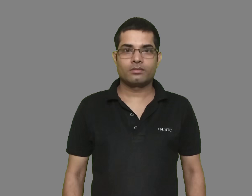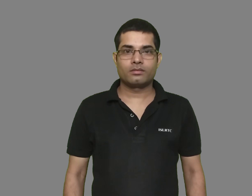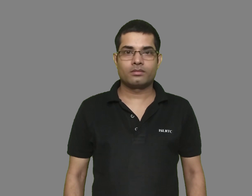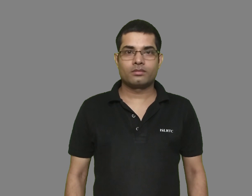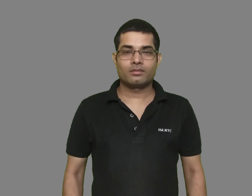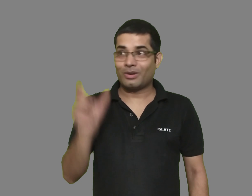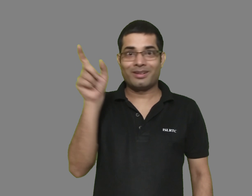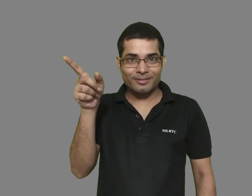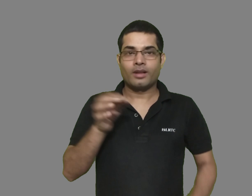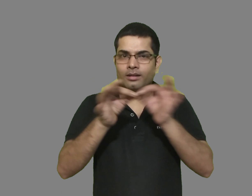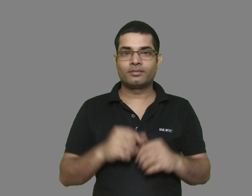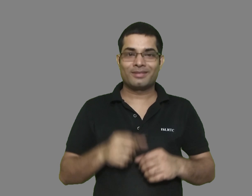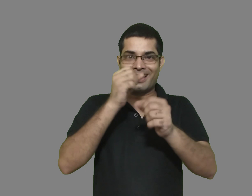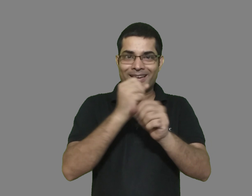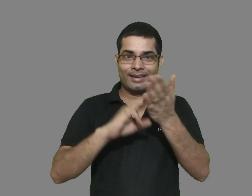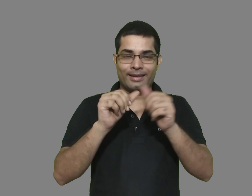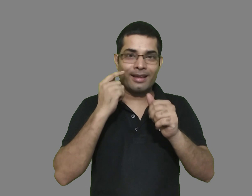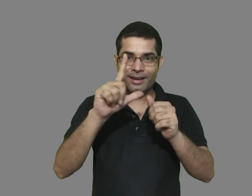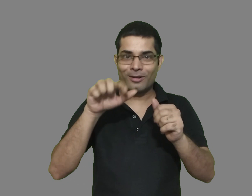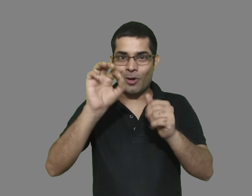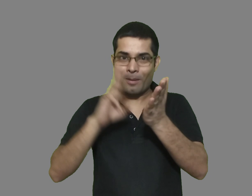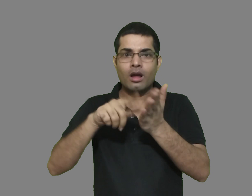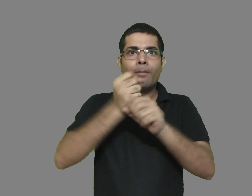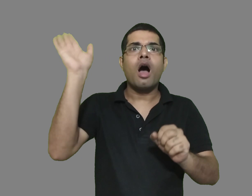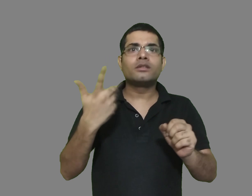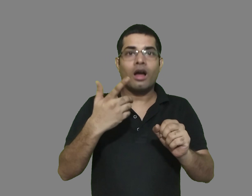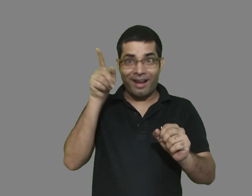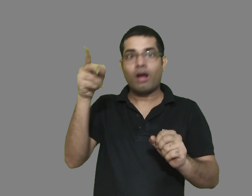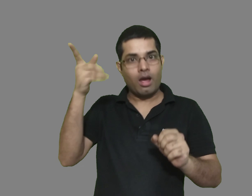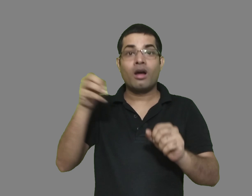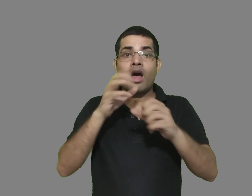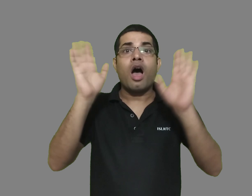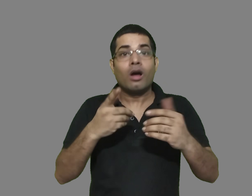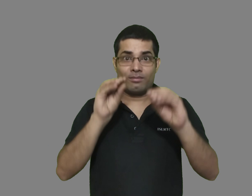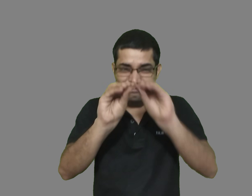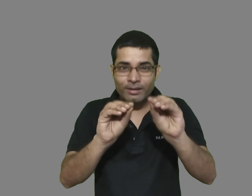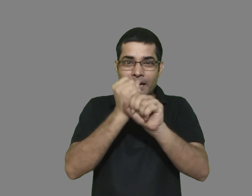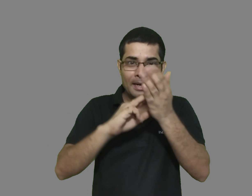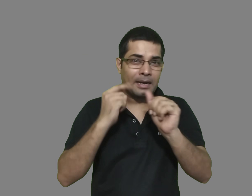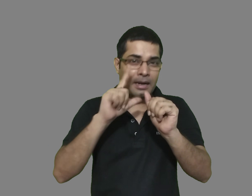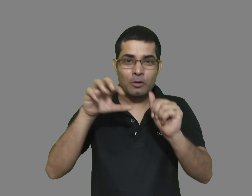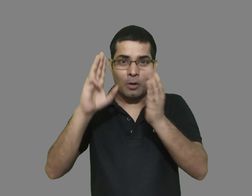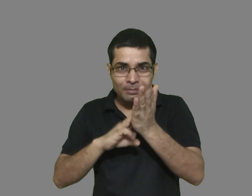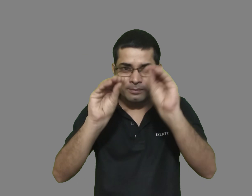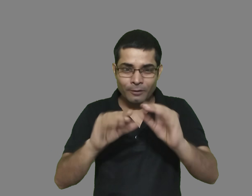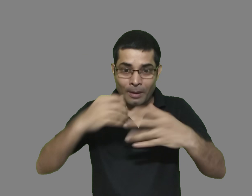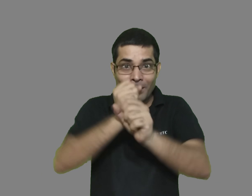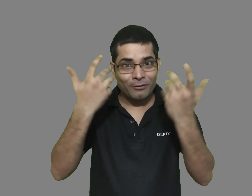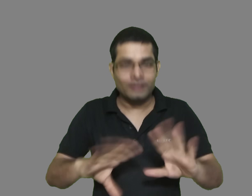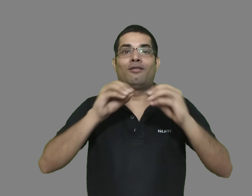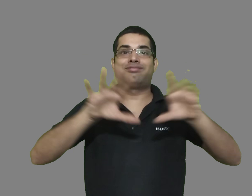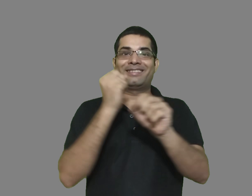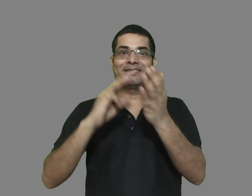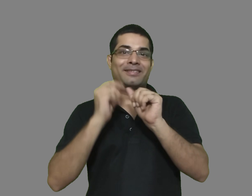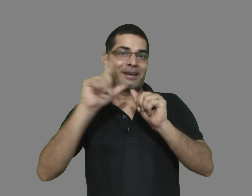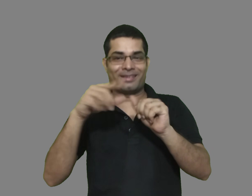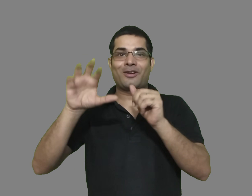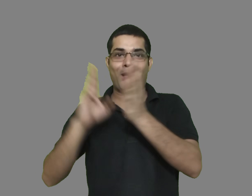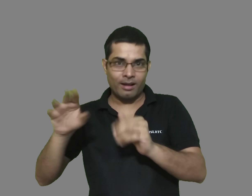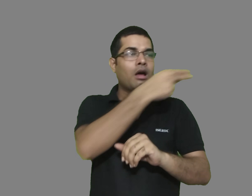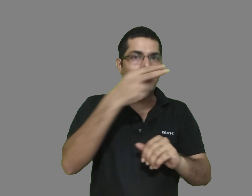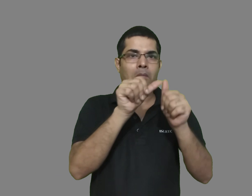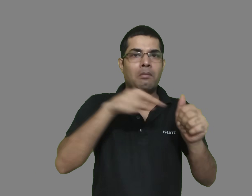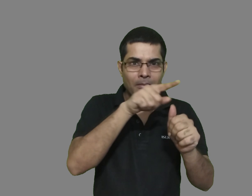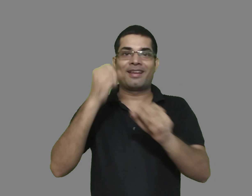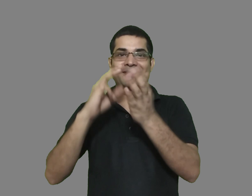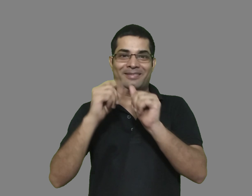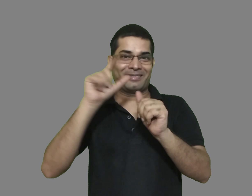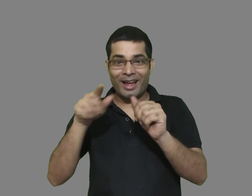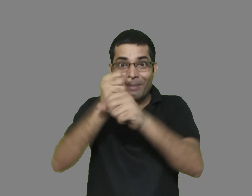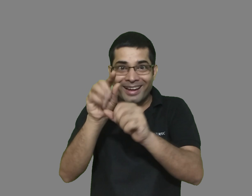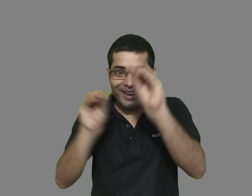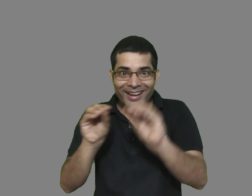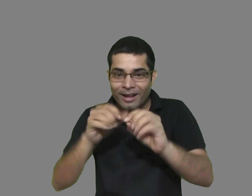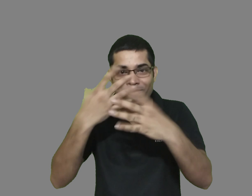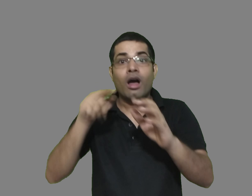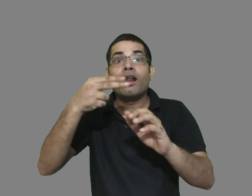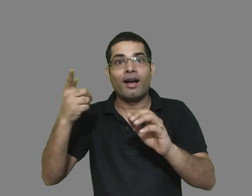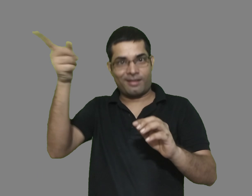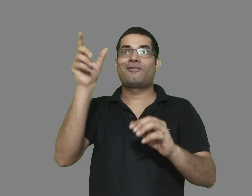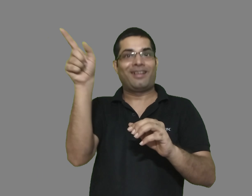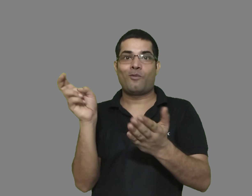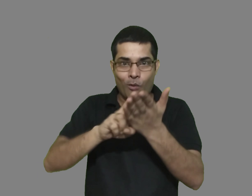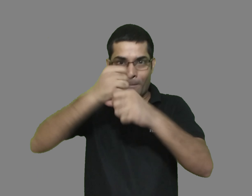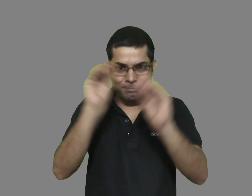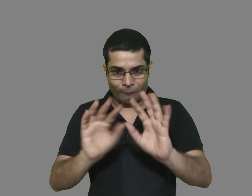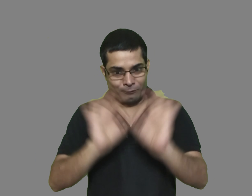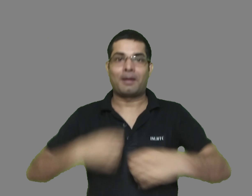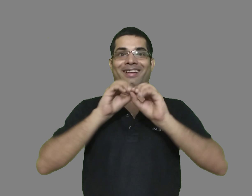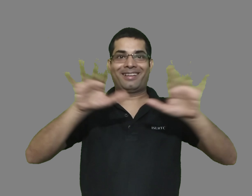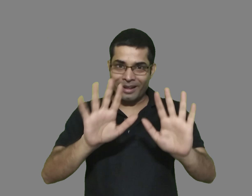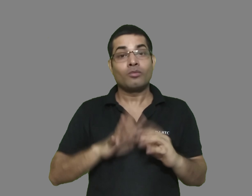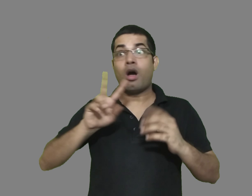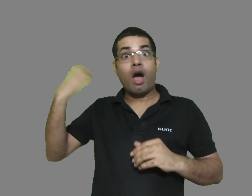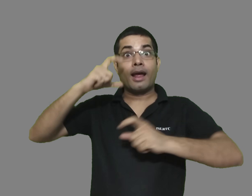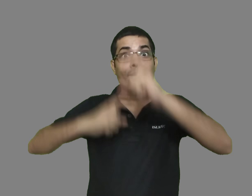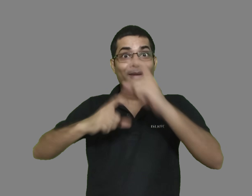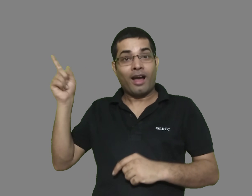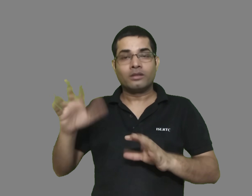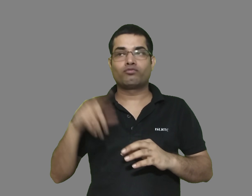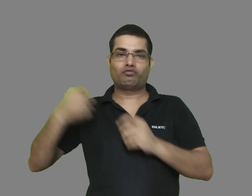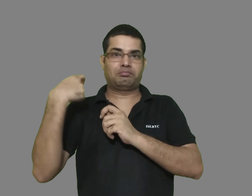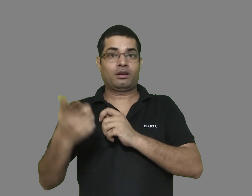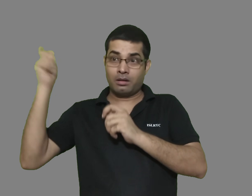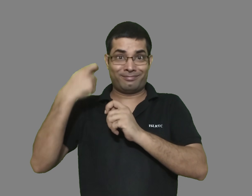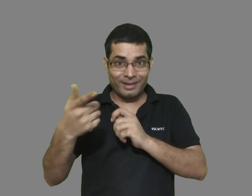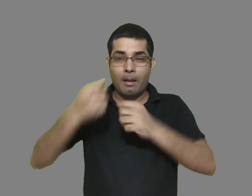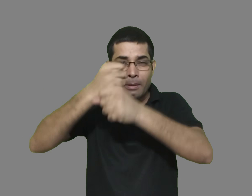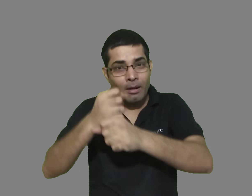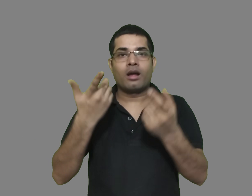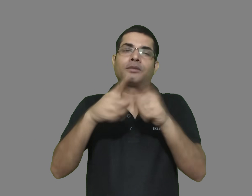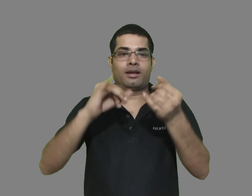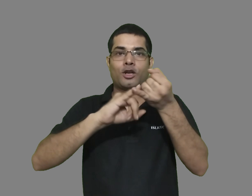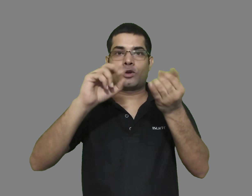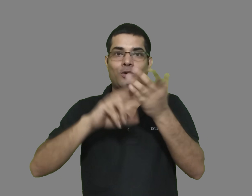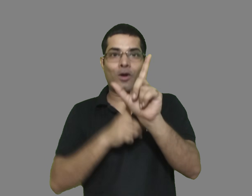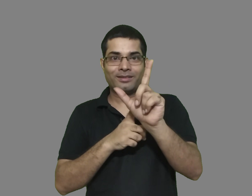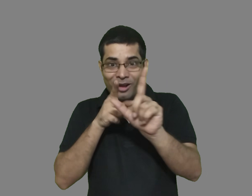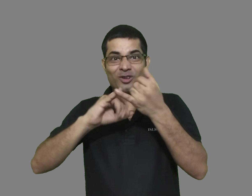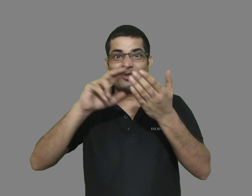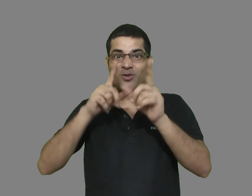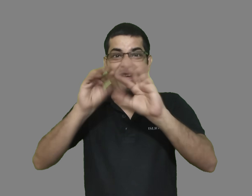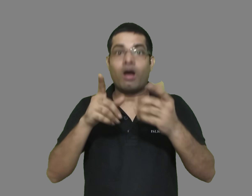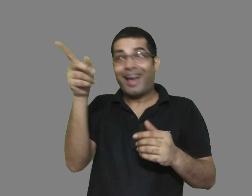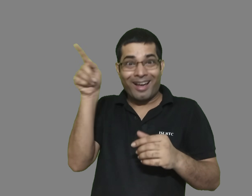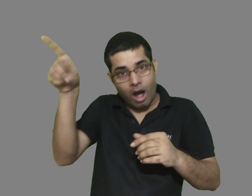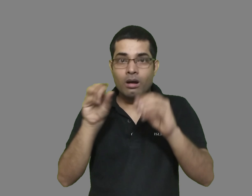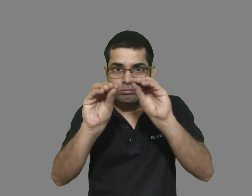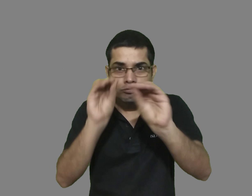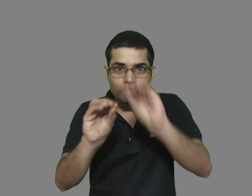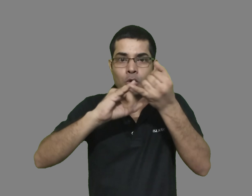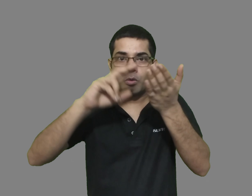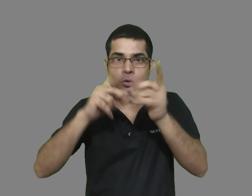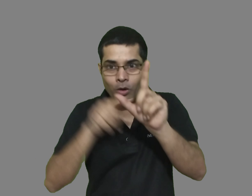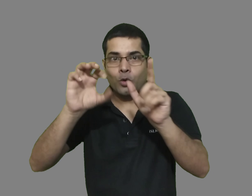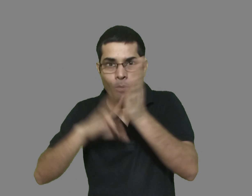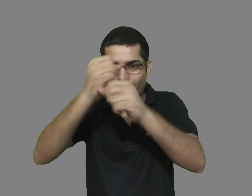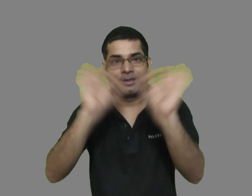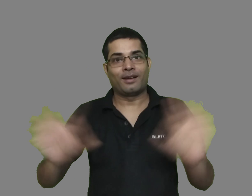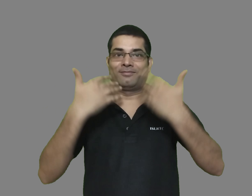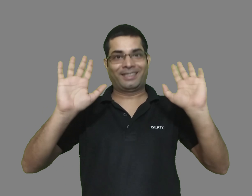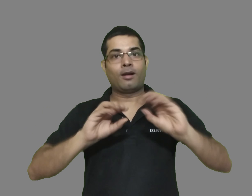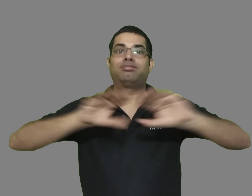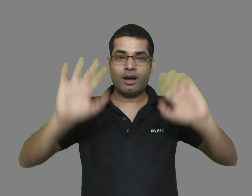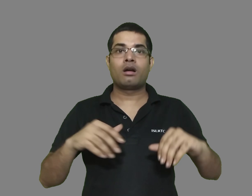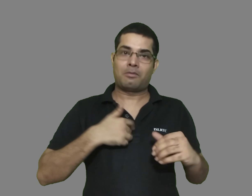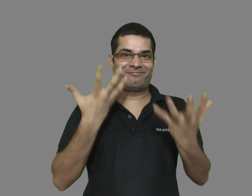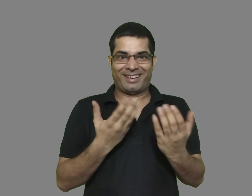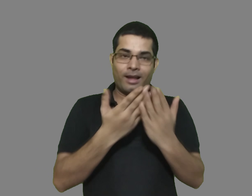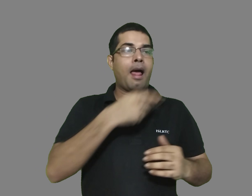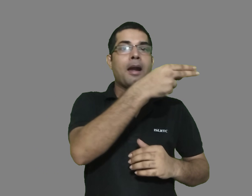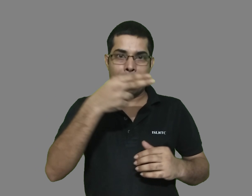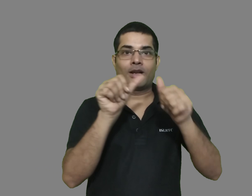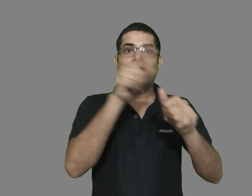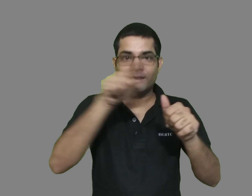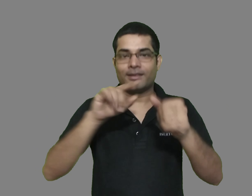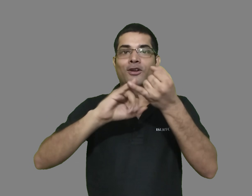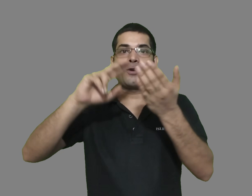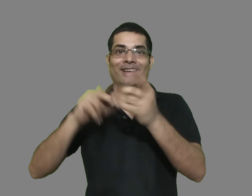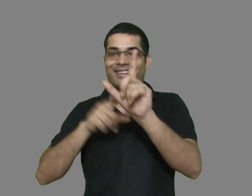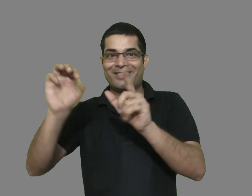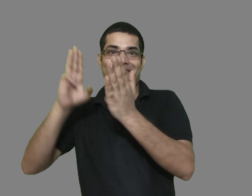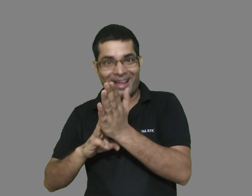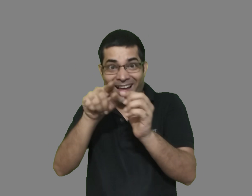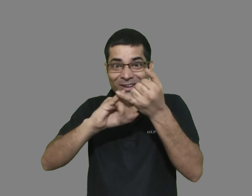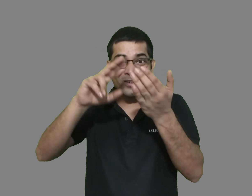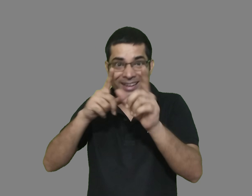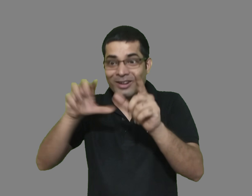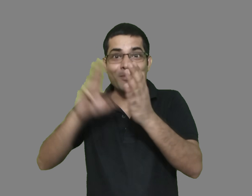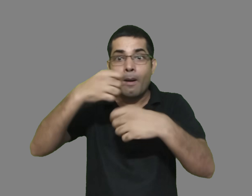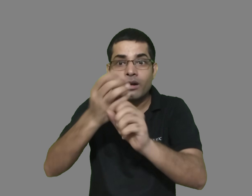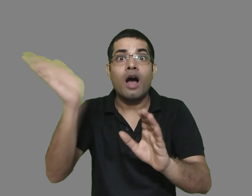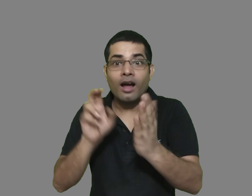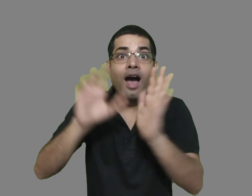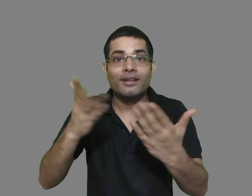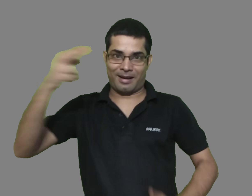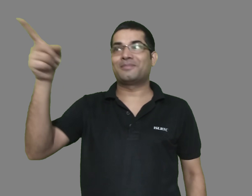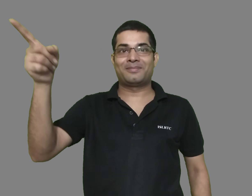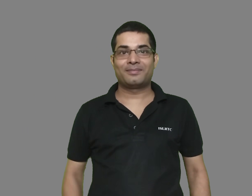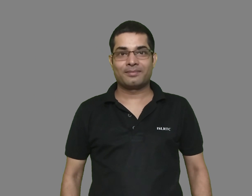Domain Name Registration